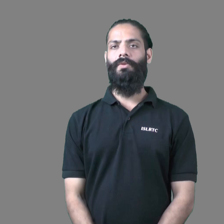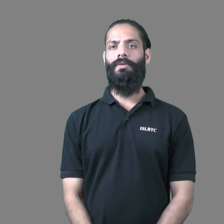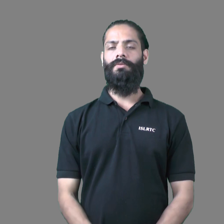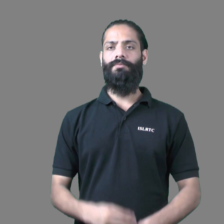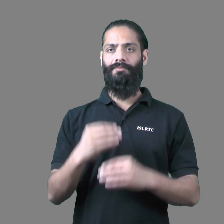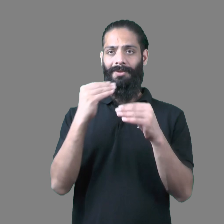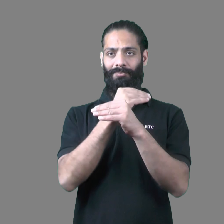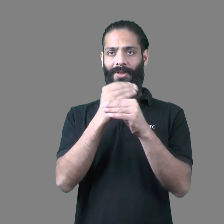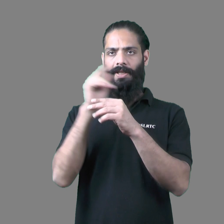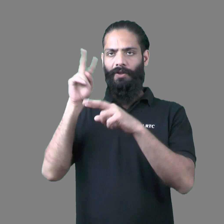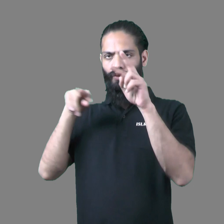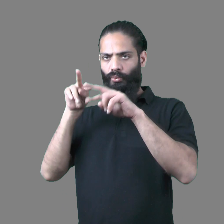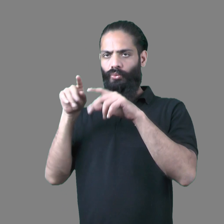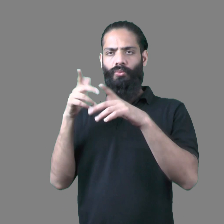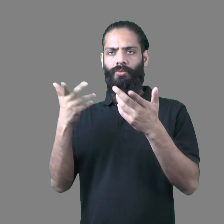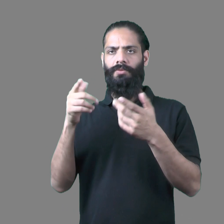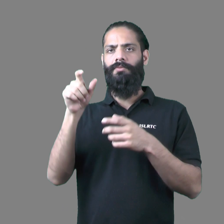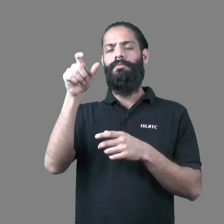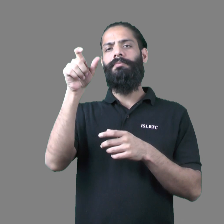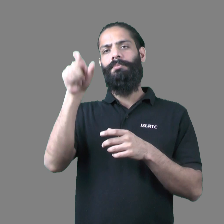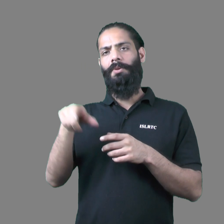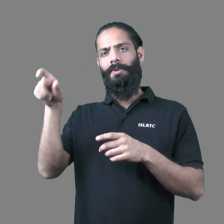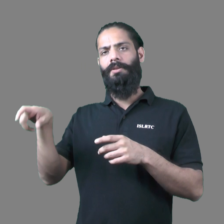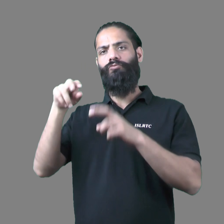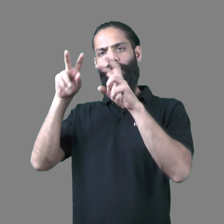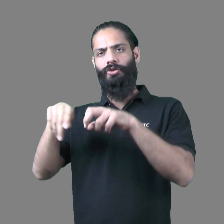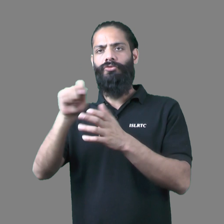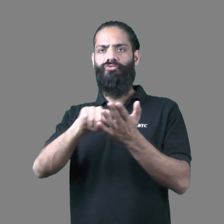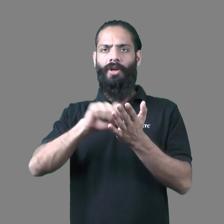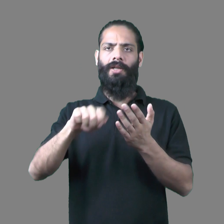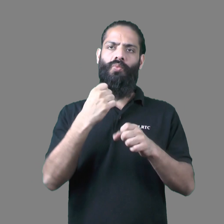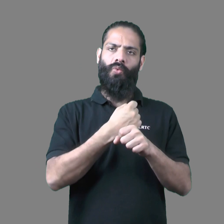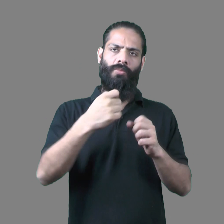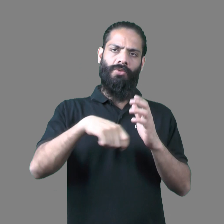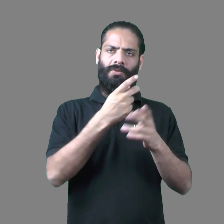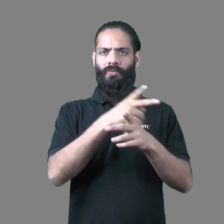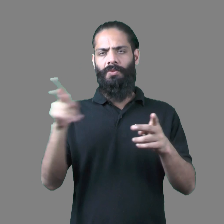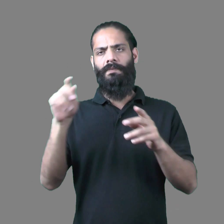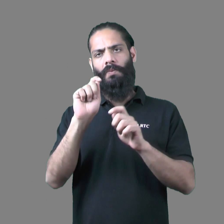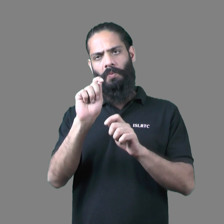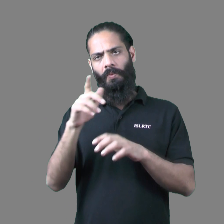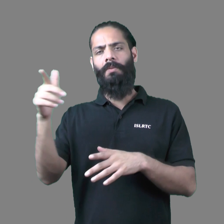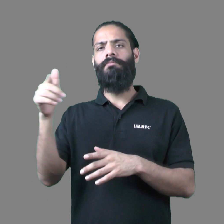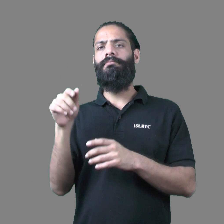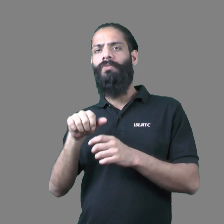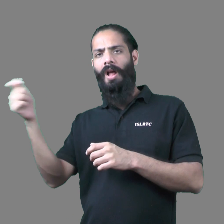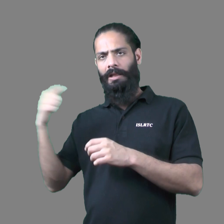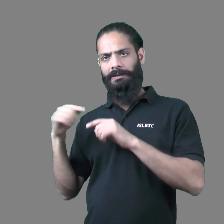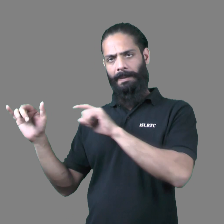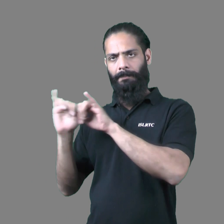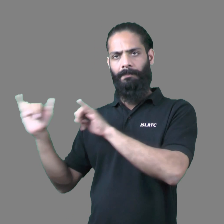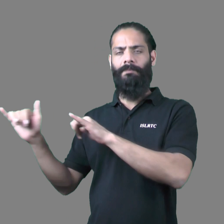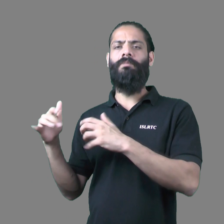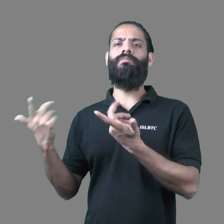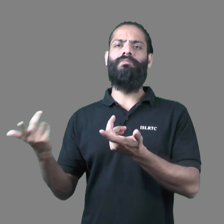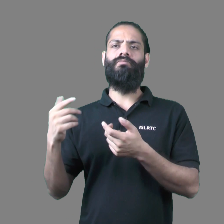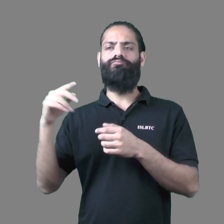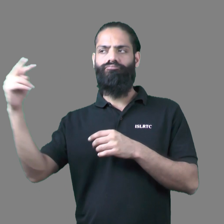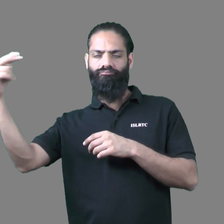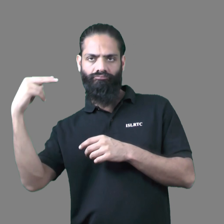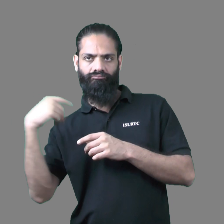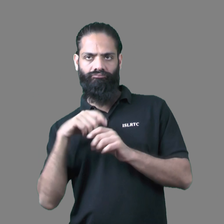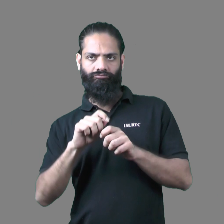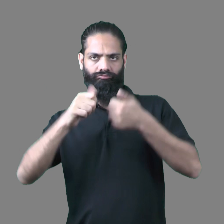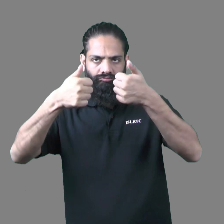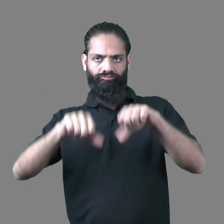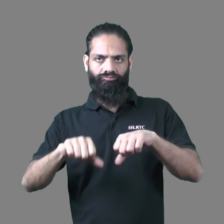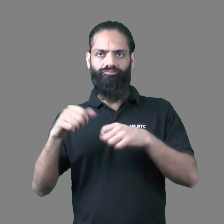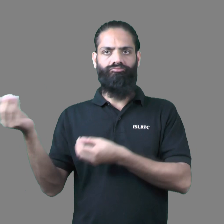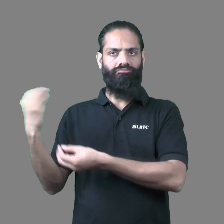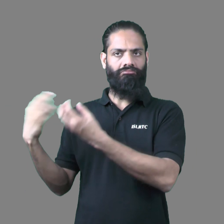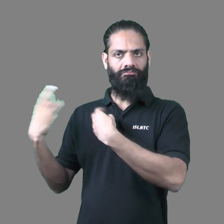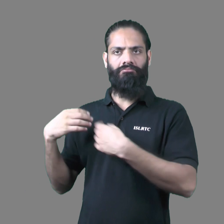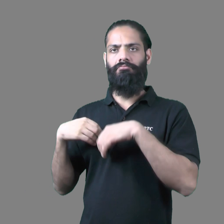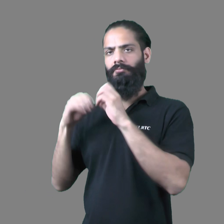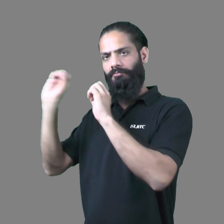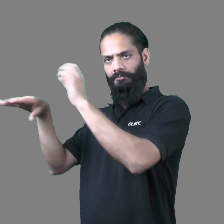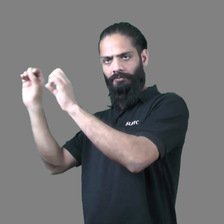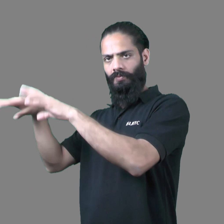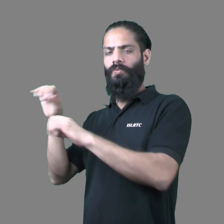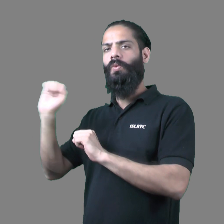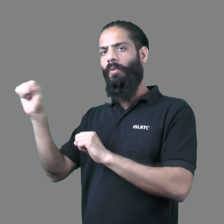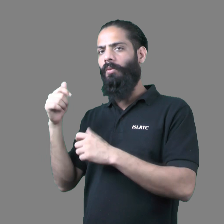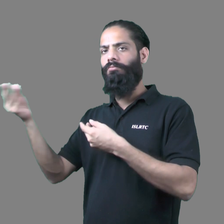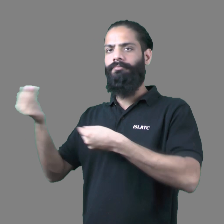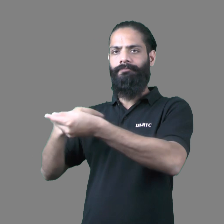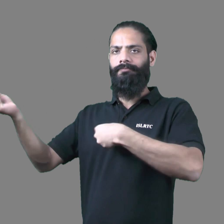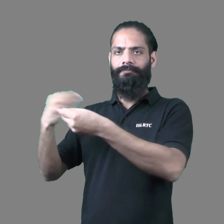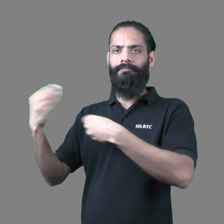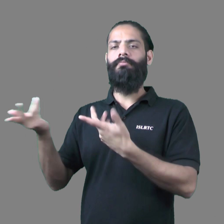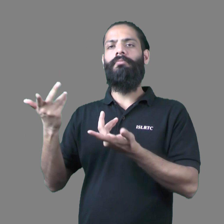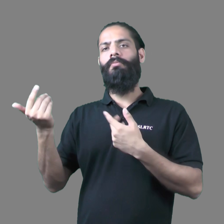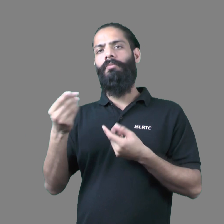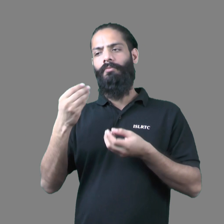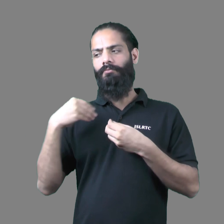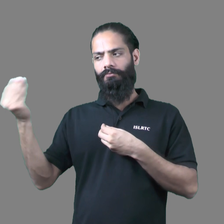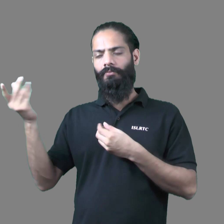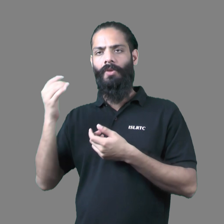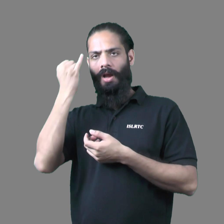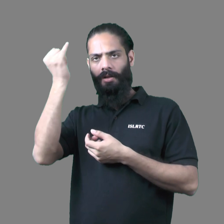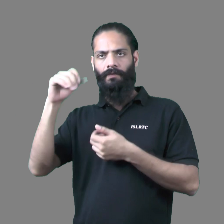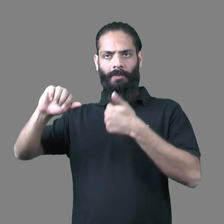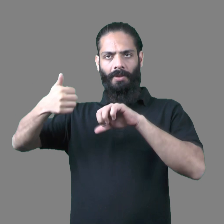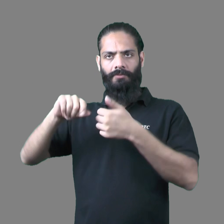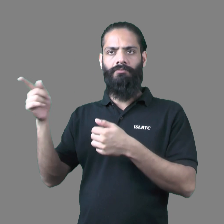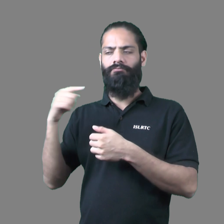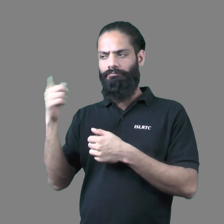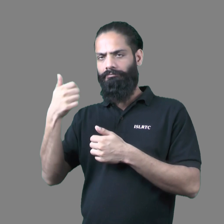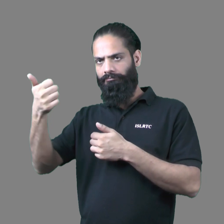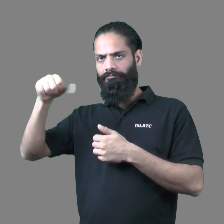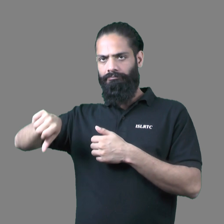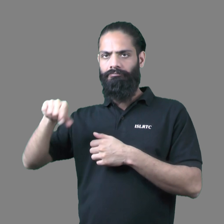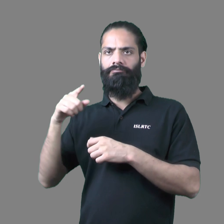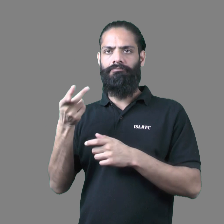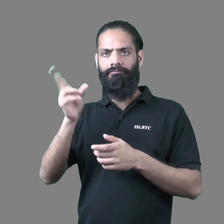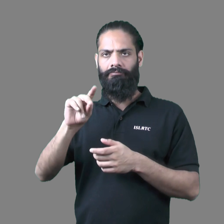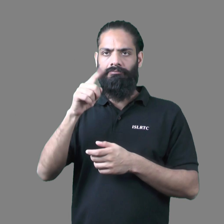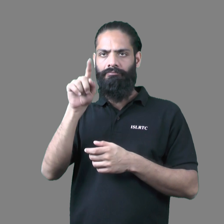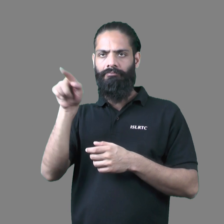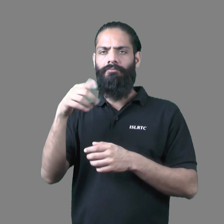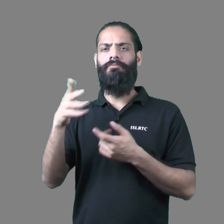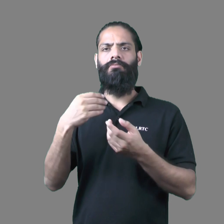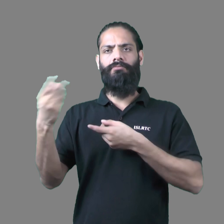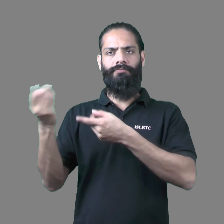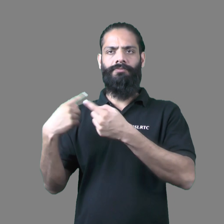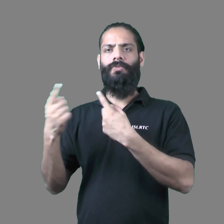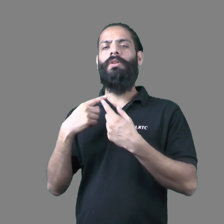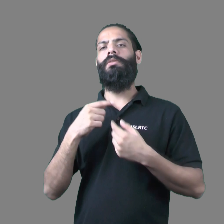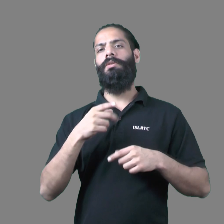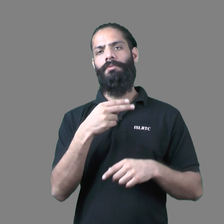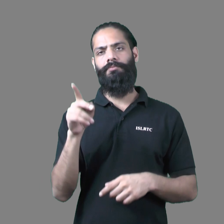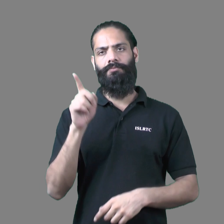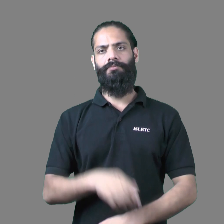Peer Review